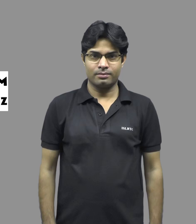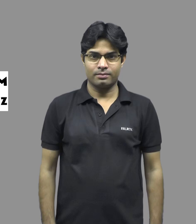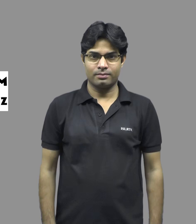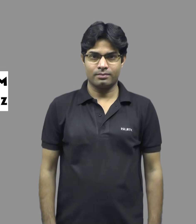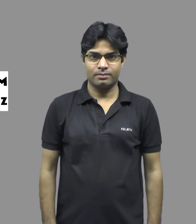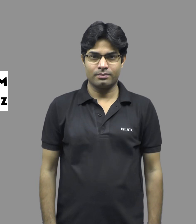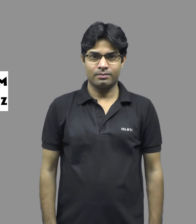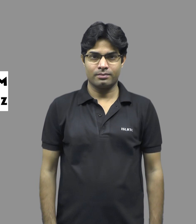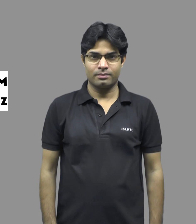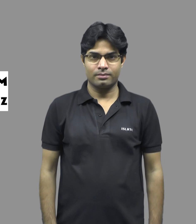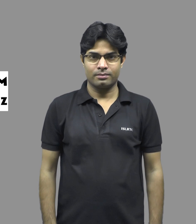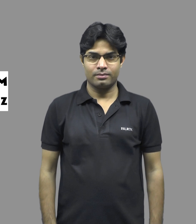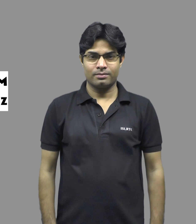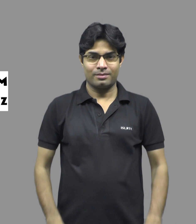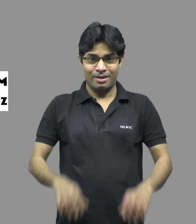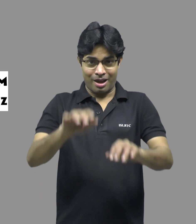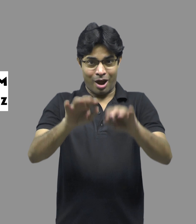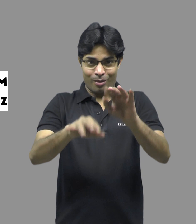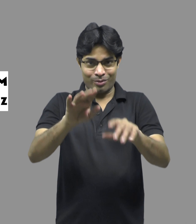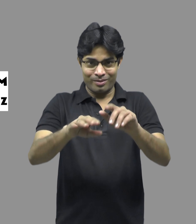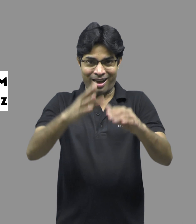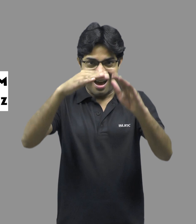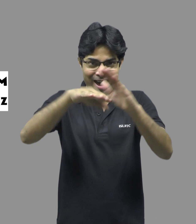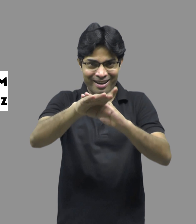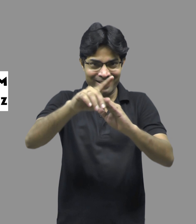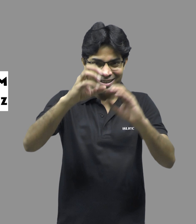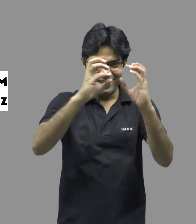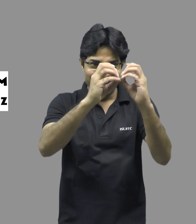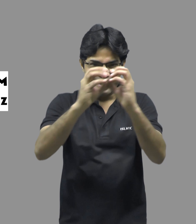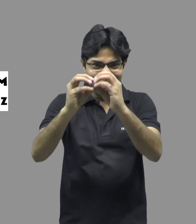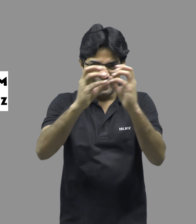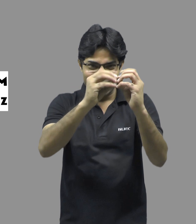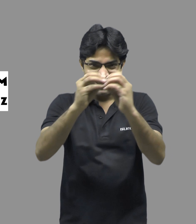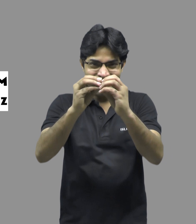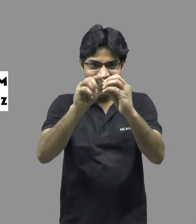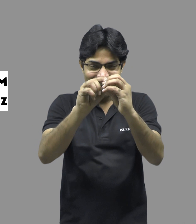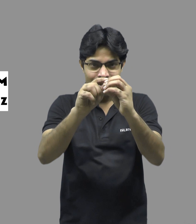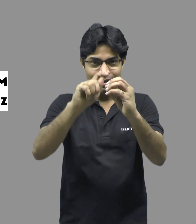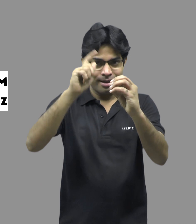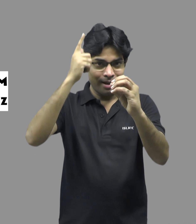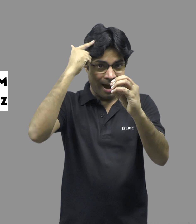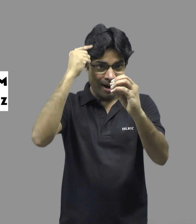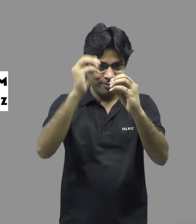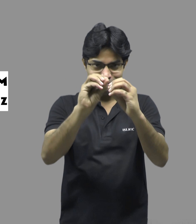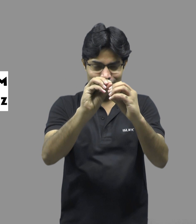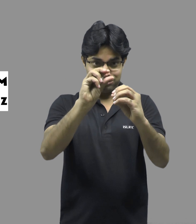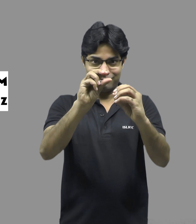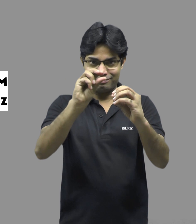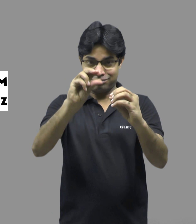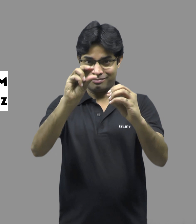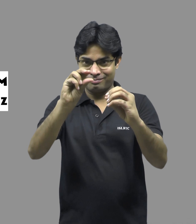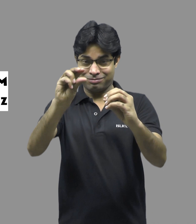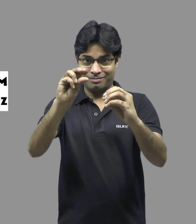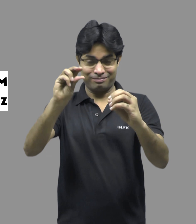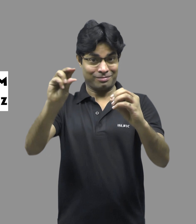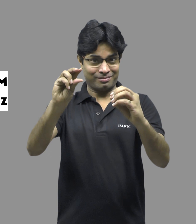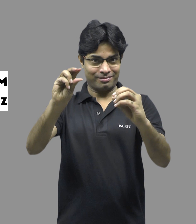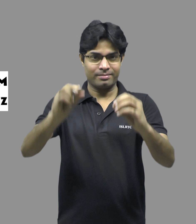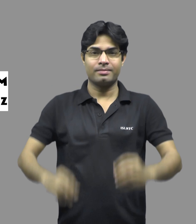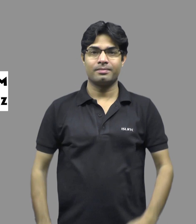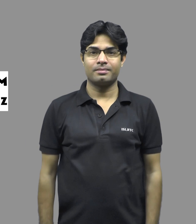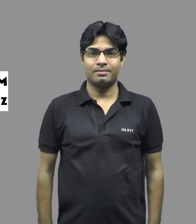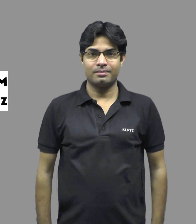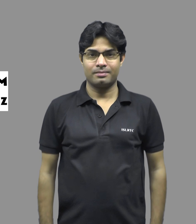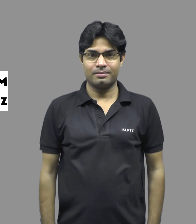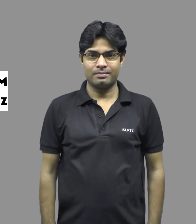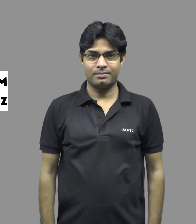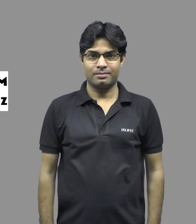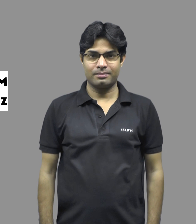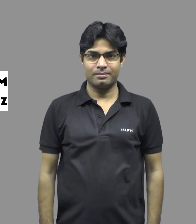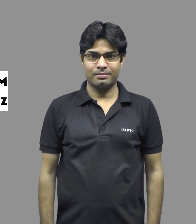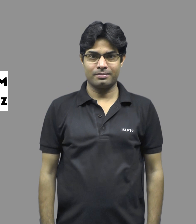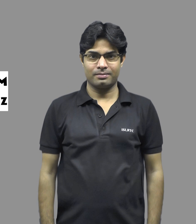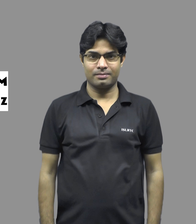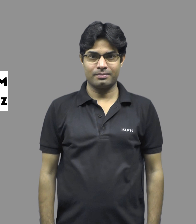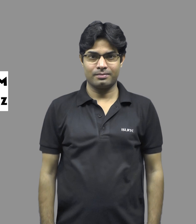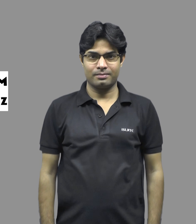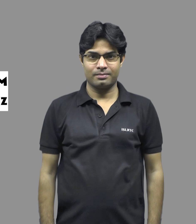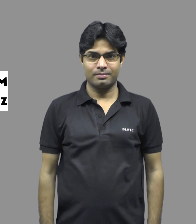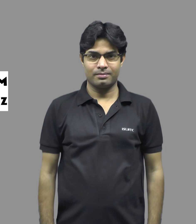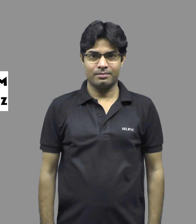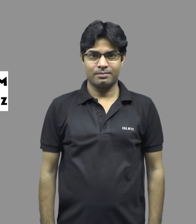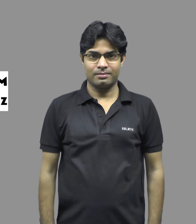Bold